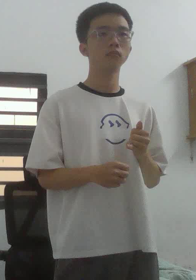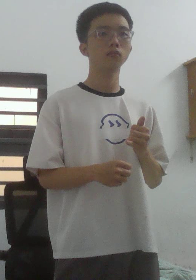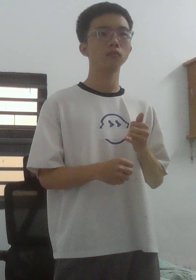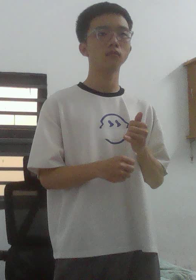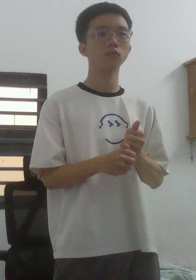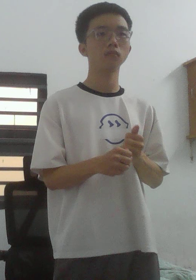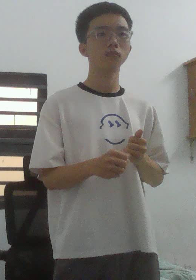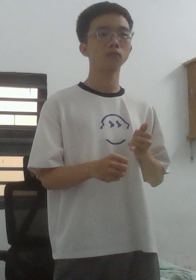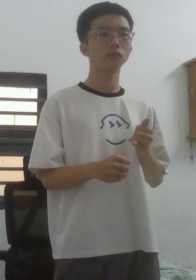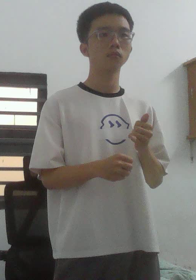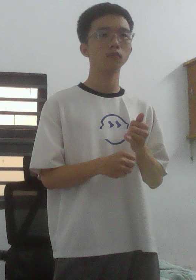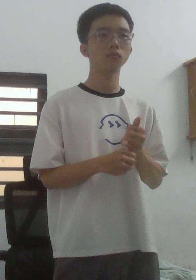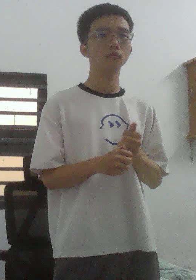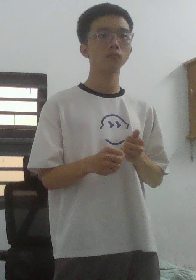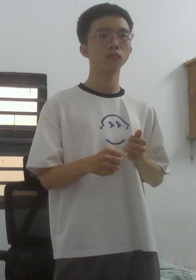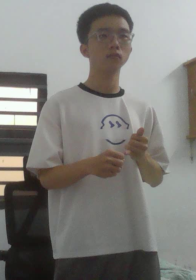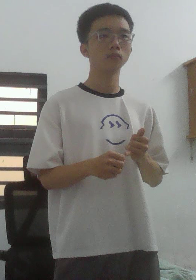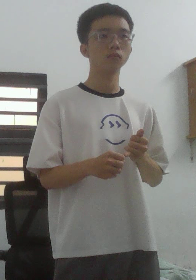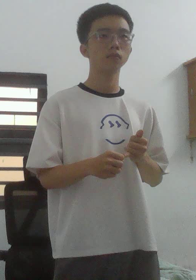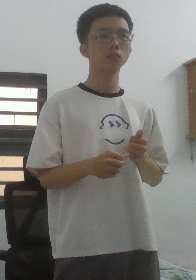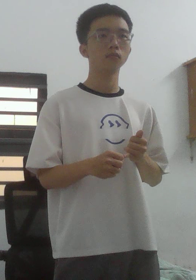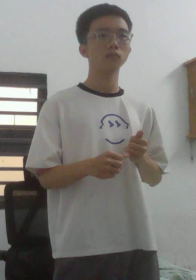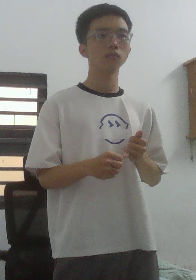cuoi nam